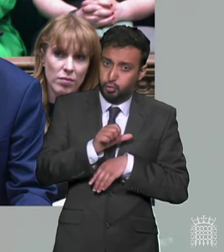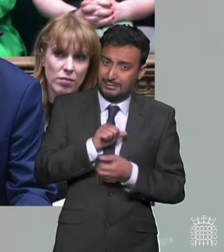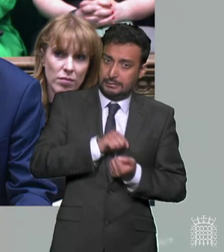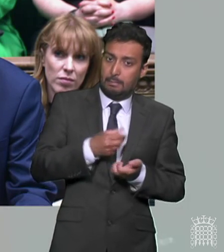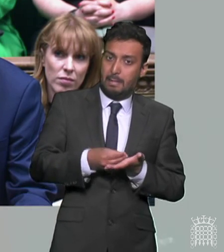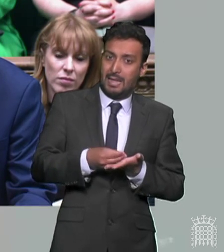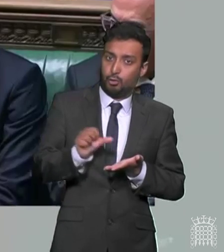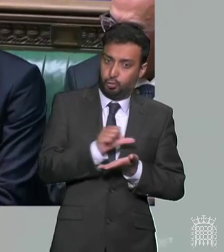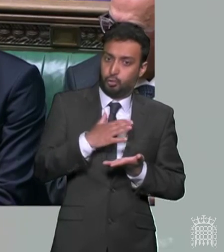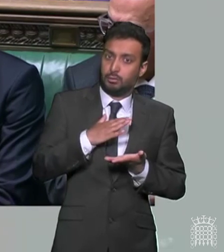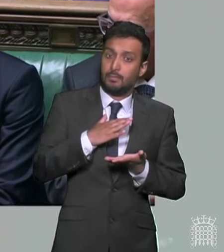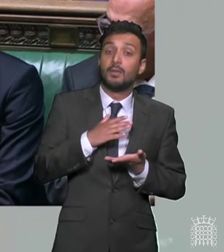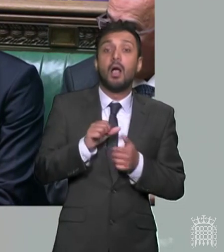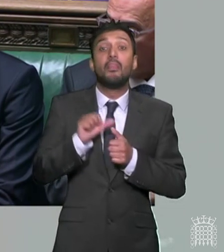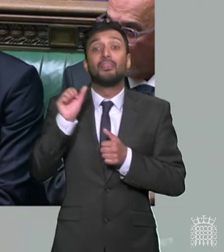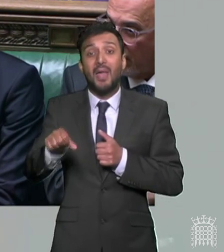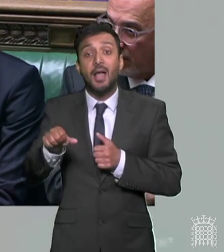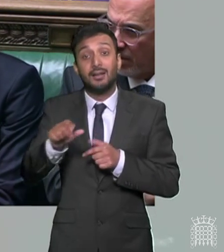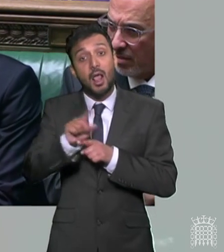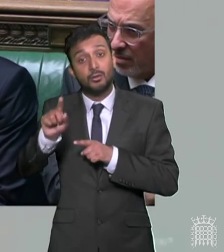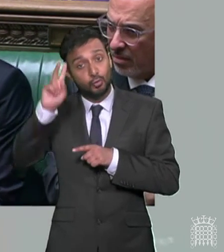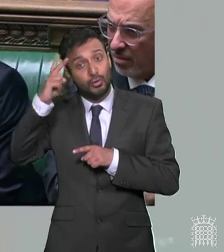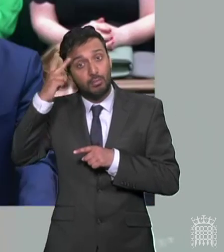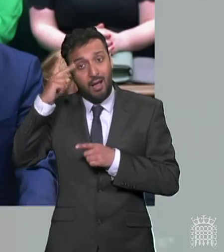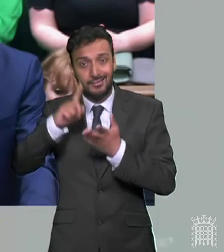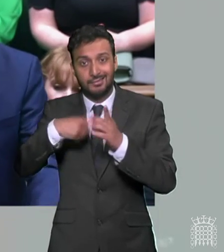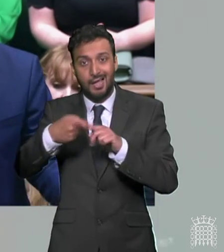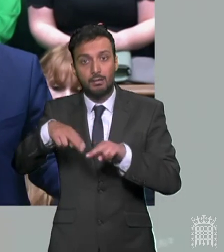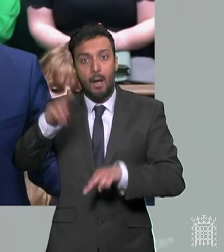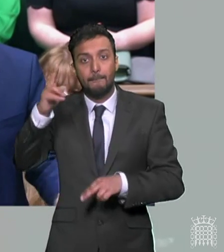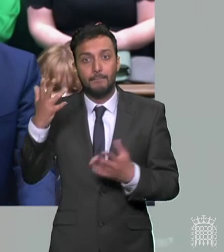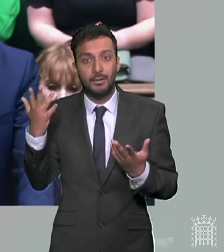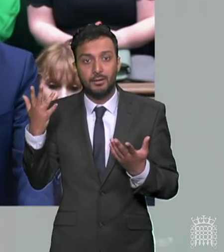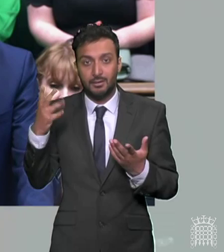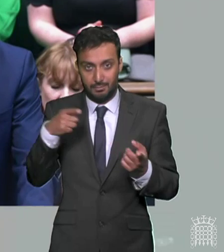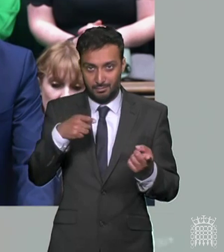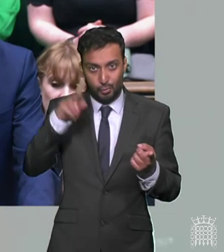Then he put their taxes up.